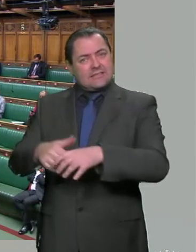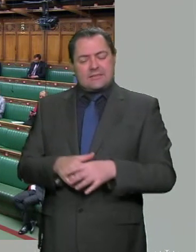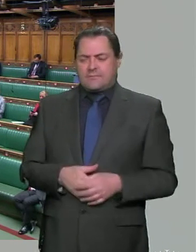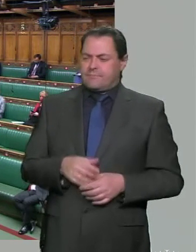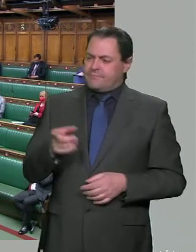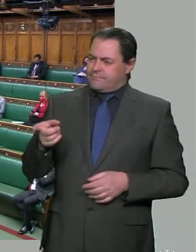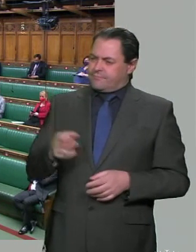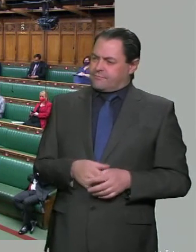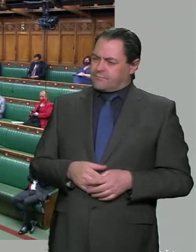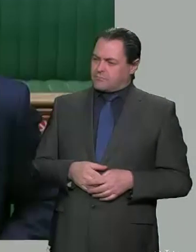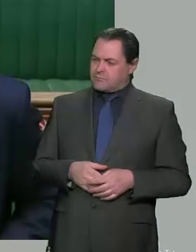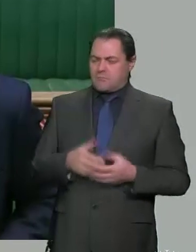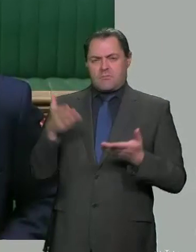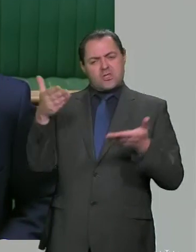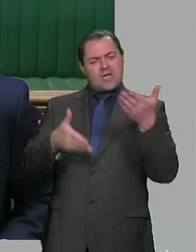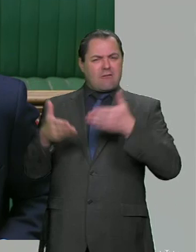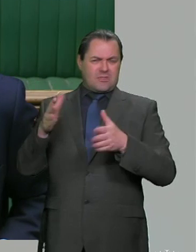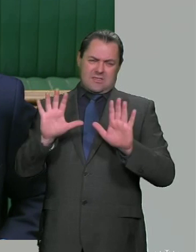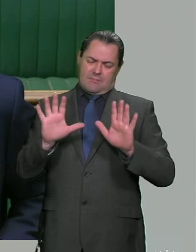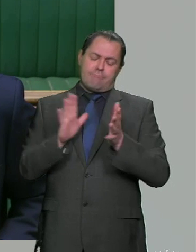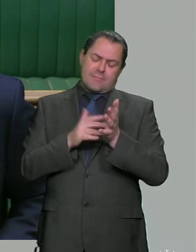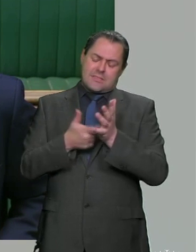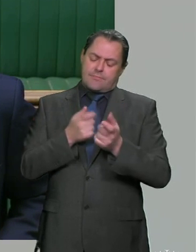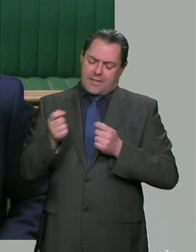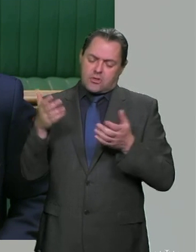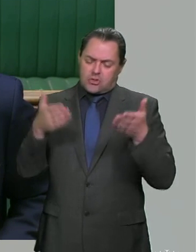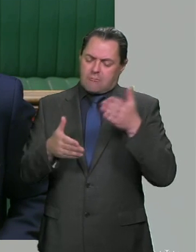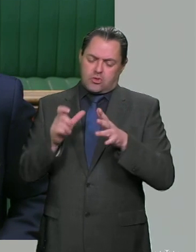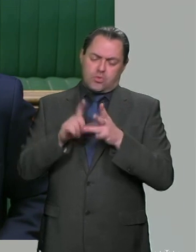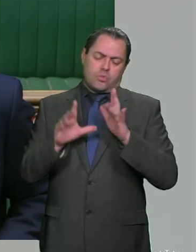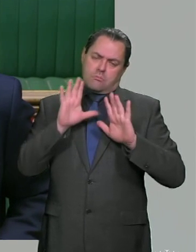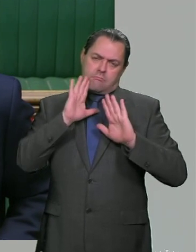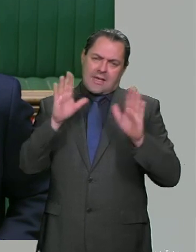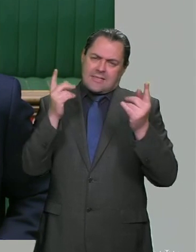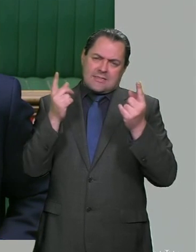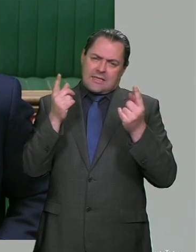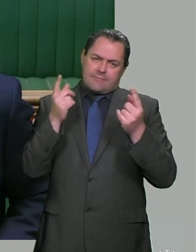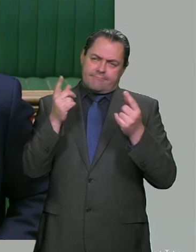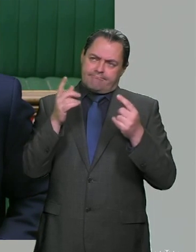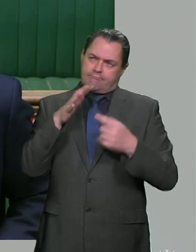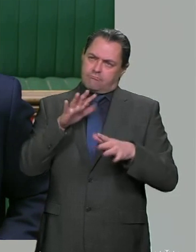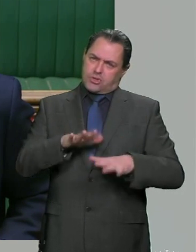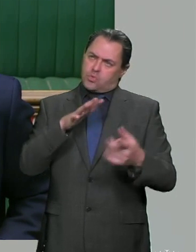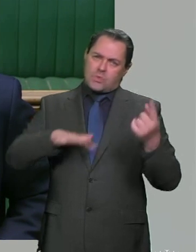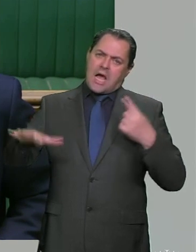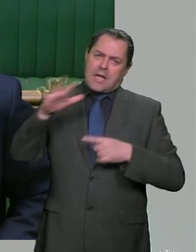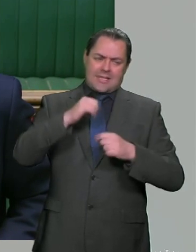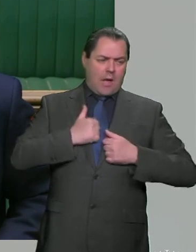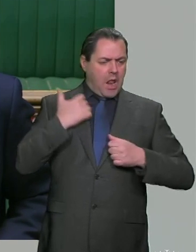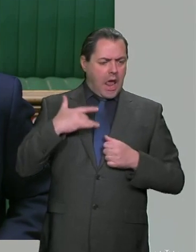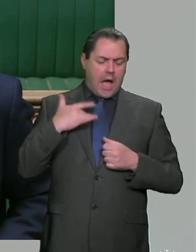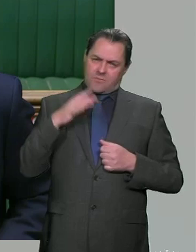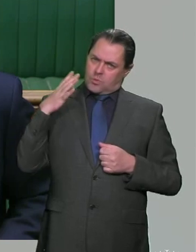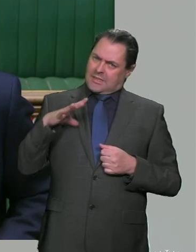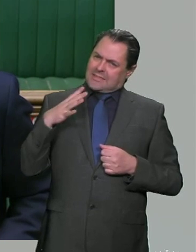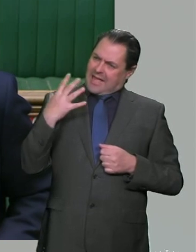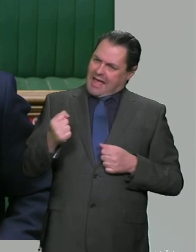I think charities perform an amazing and invaluable role in our society and in our lives, and we need them.